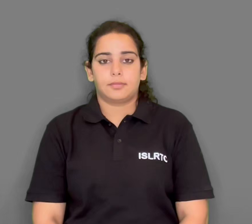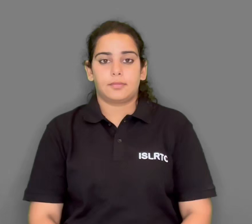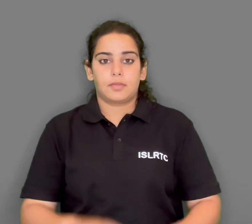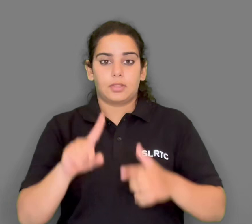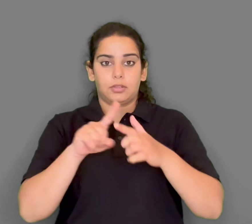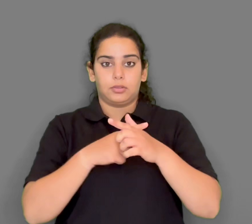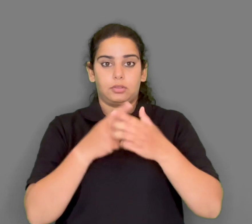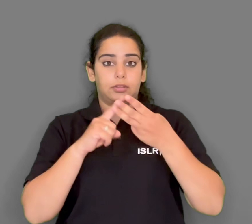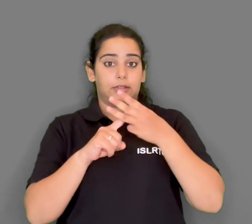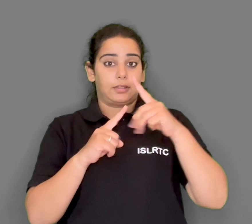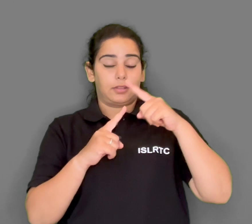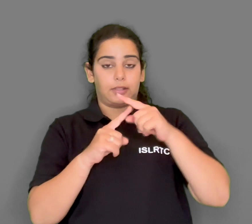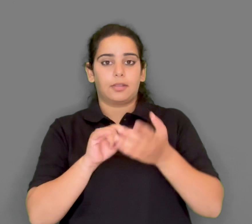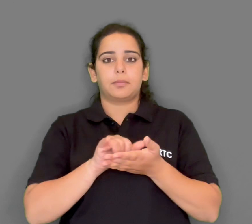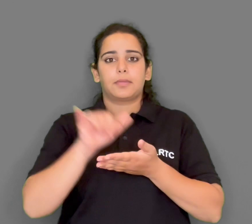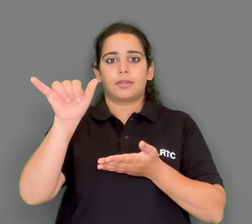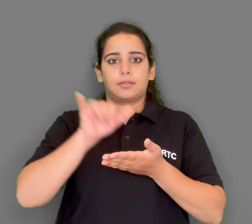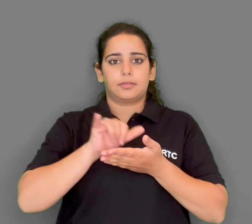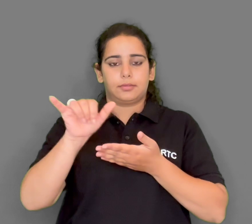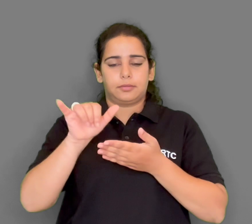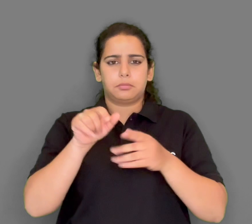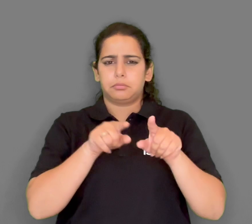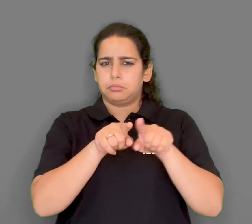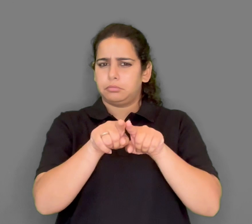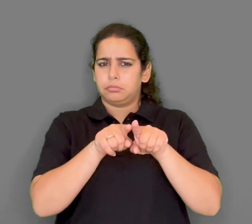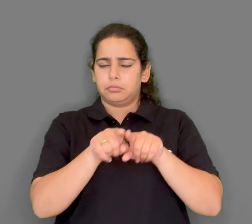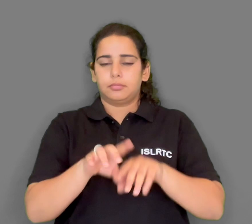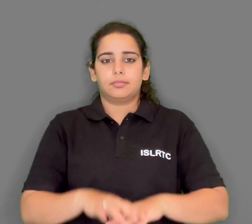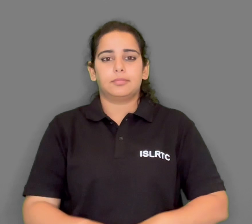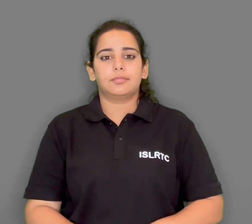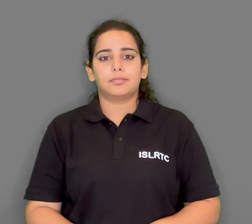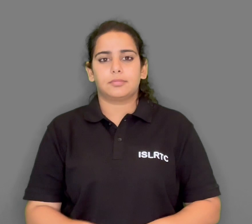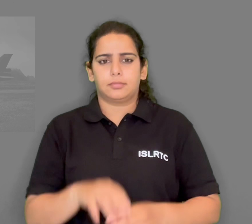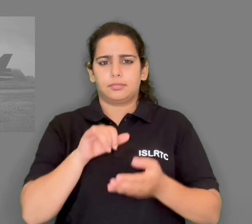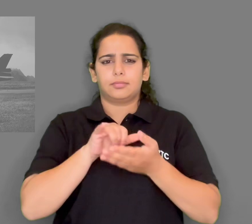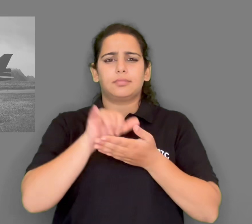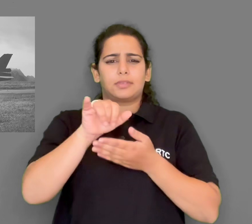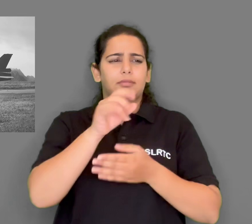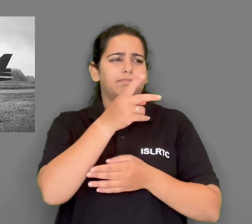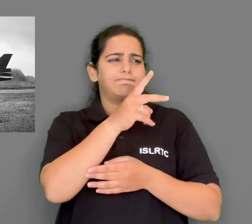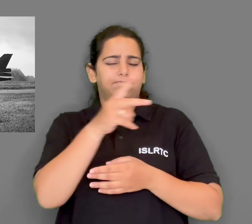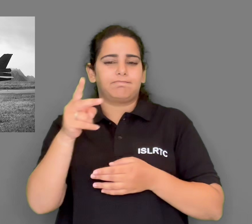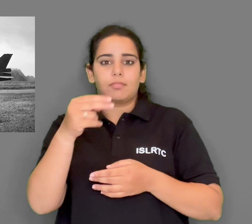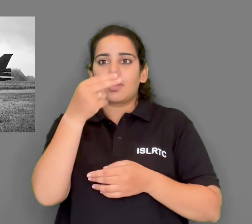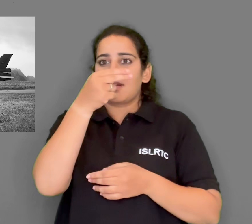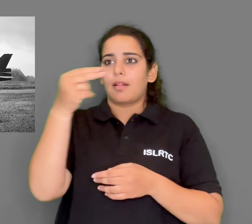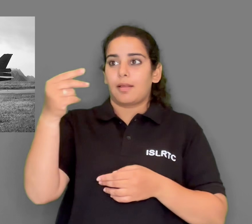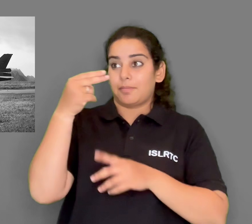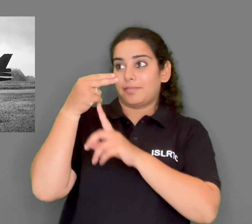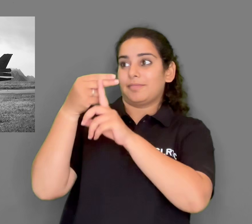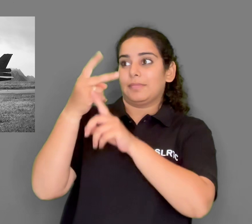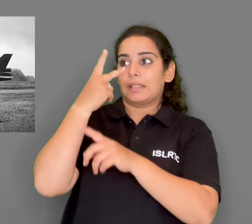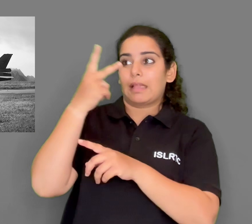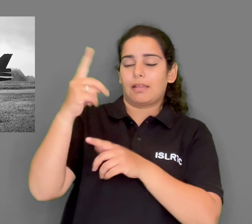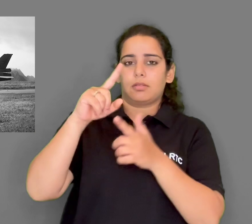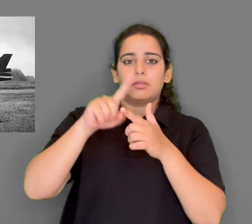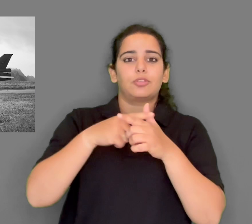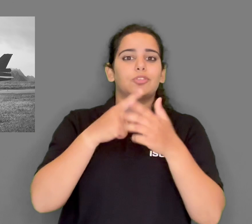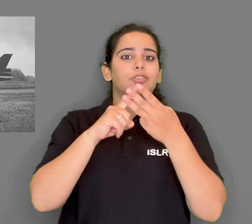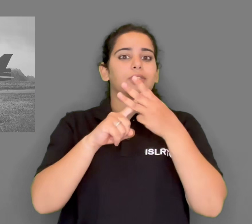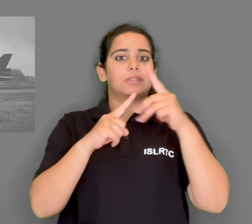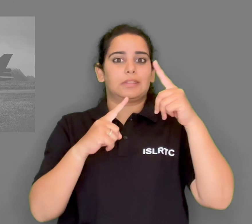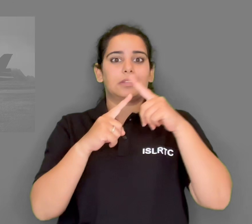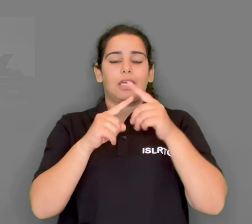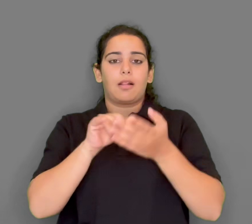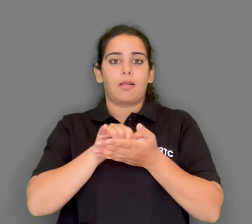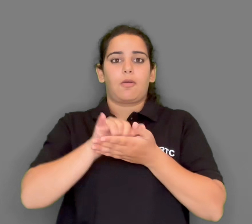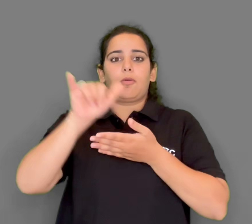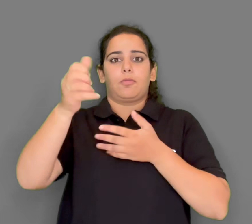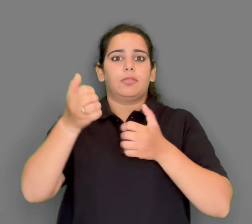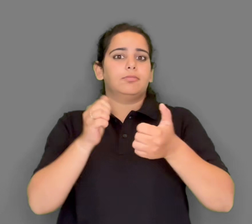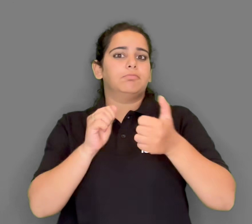Jet An airplane powered by a jet engine that utilizes the surrounding air in the